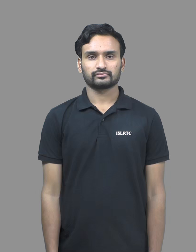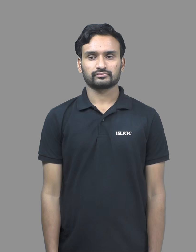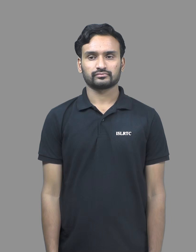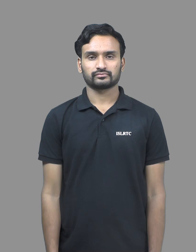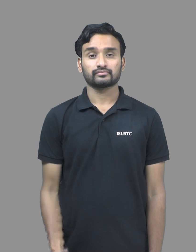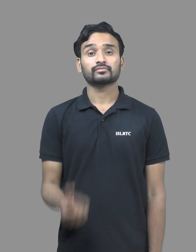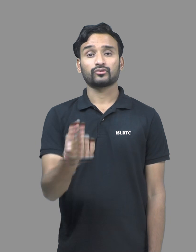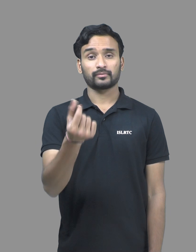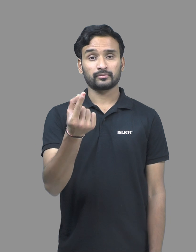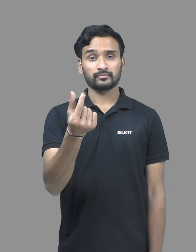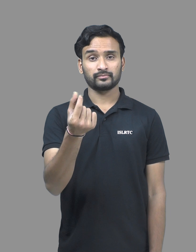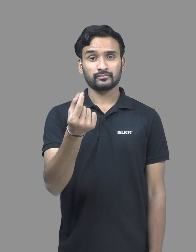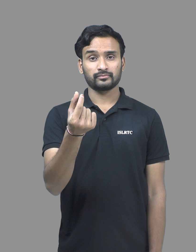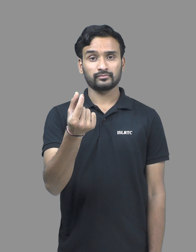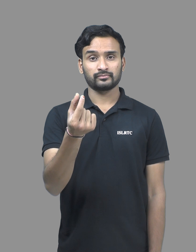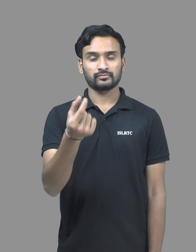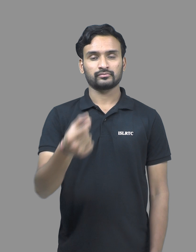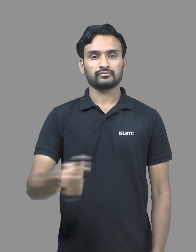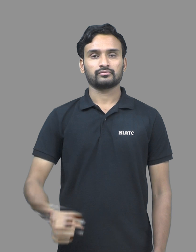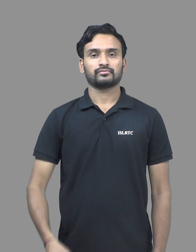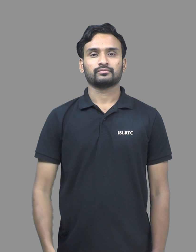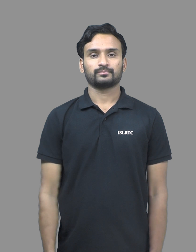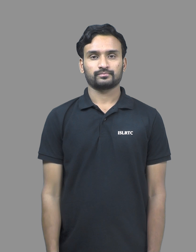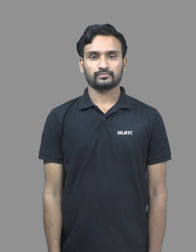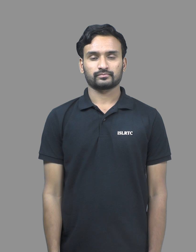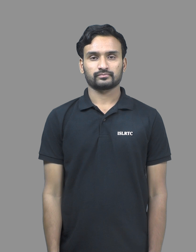Rupee, money